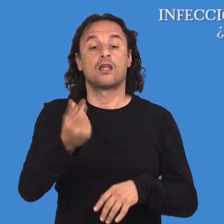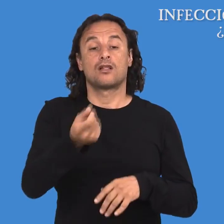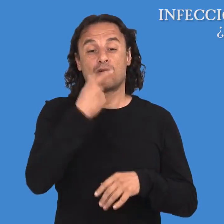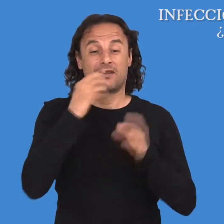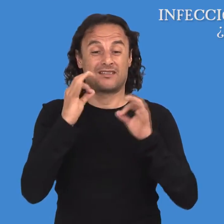droga